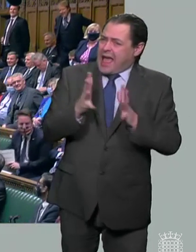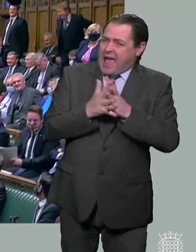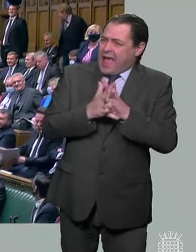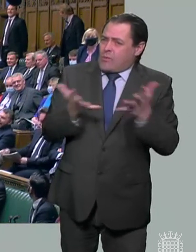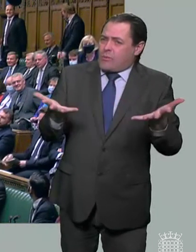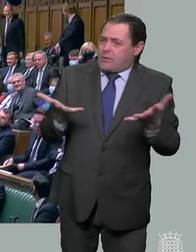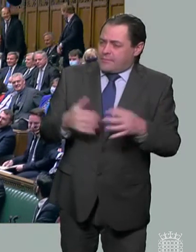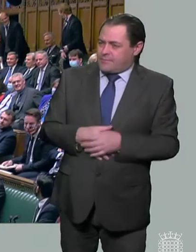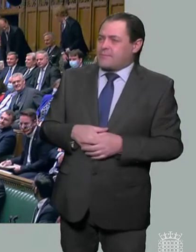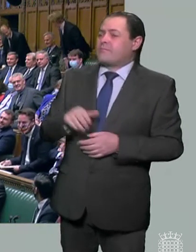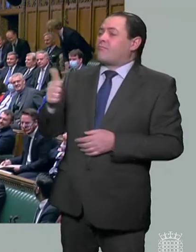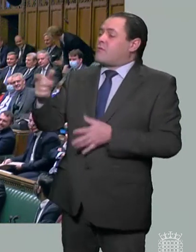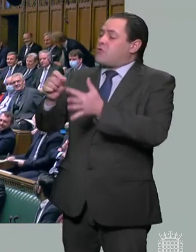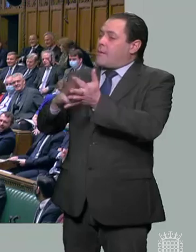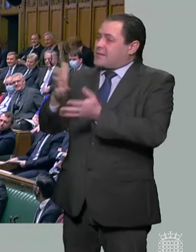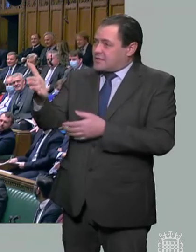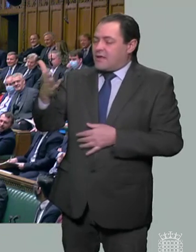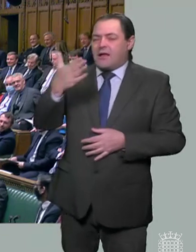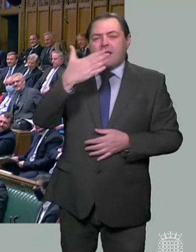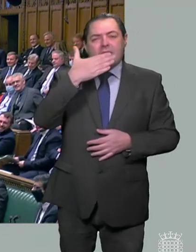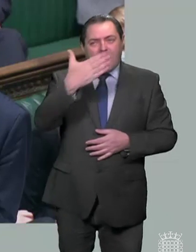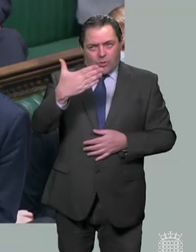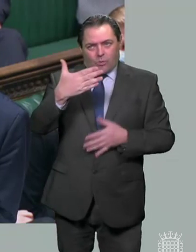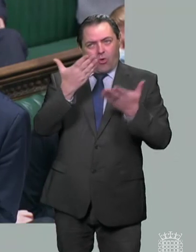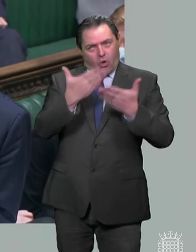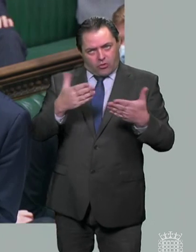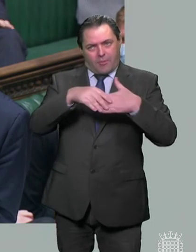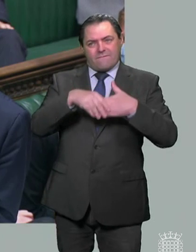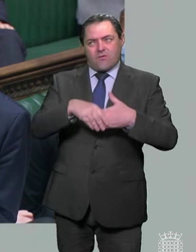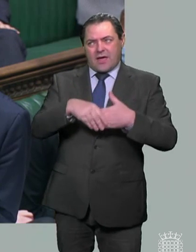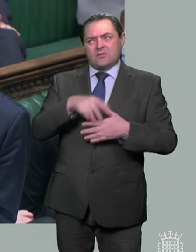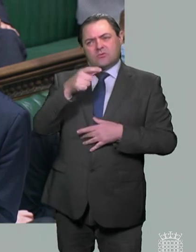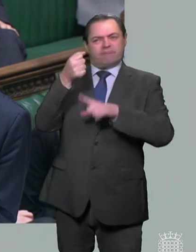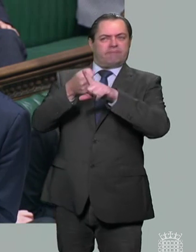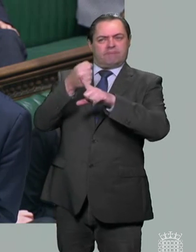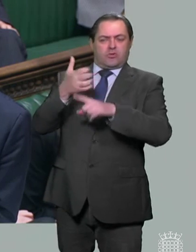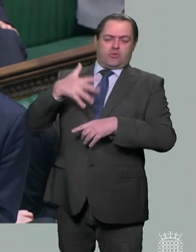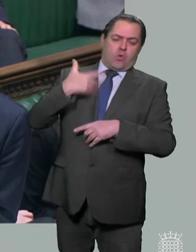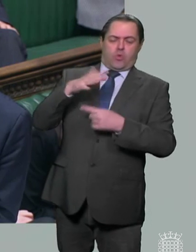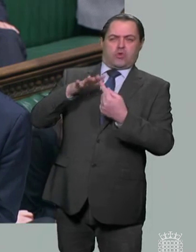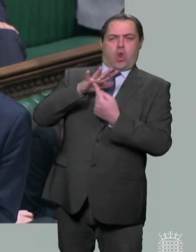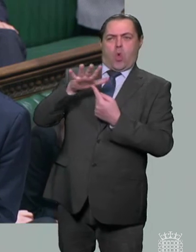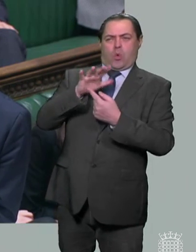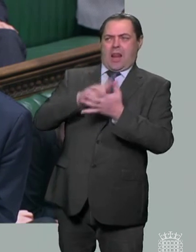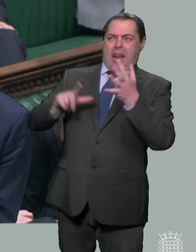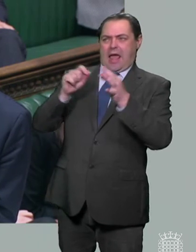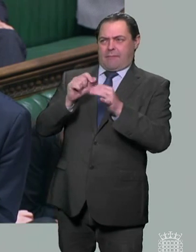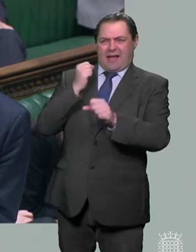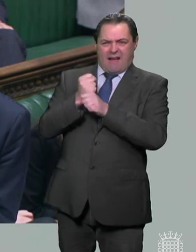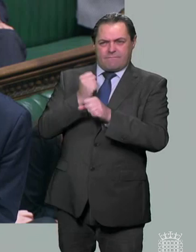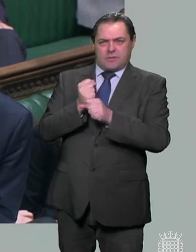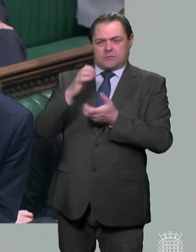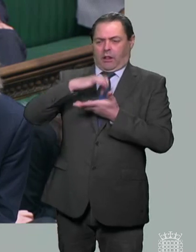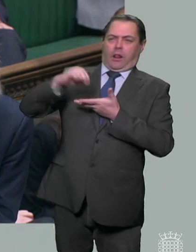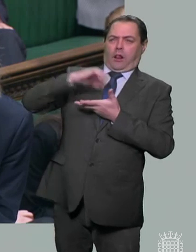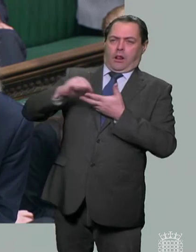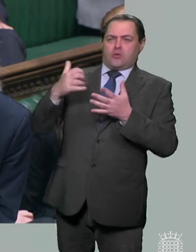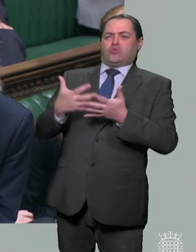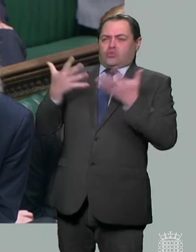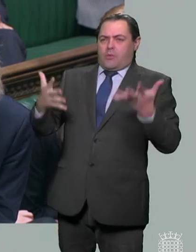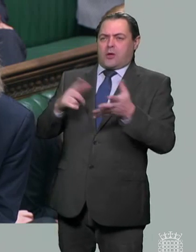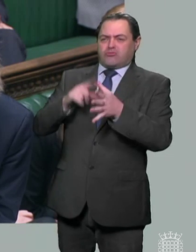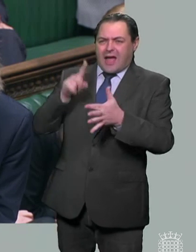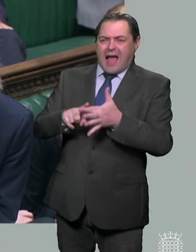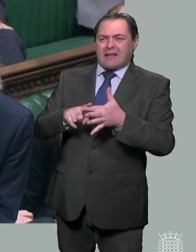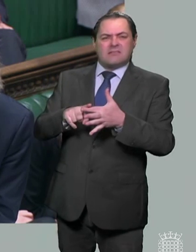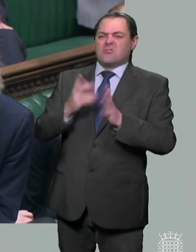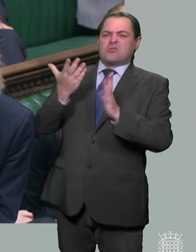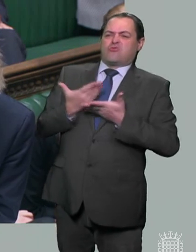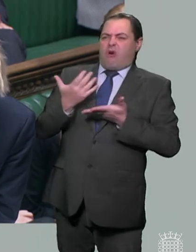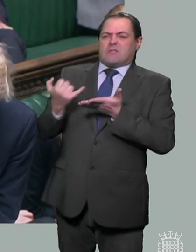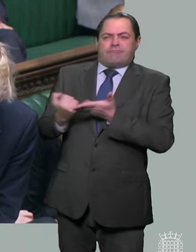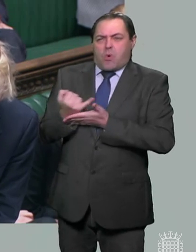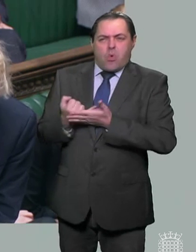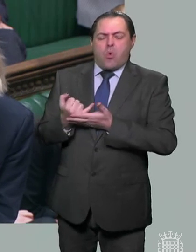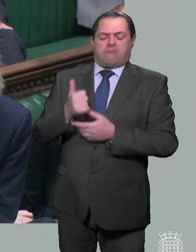I thank my honourable Friend for his campaign against local Labour government overtaxing and delivering inadequate services.